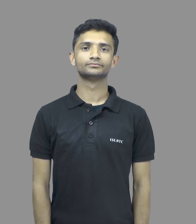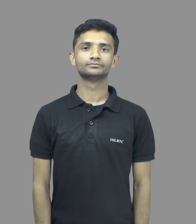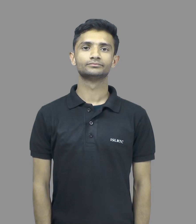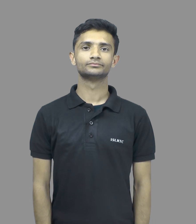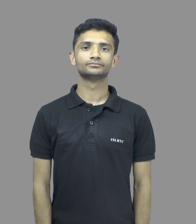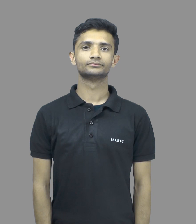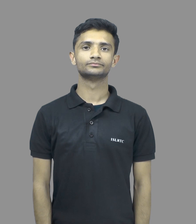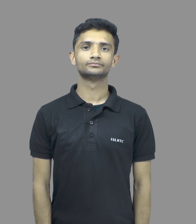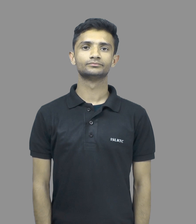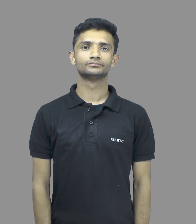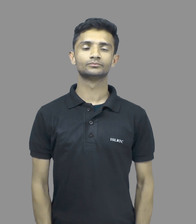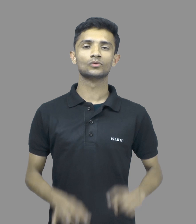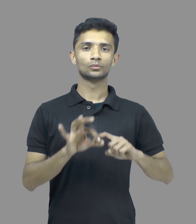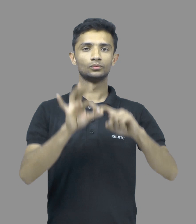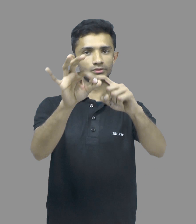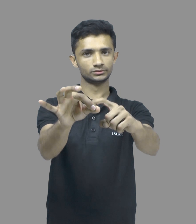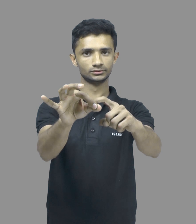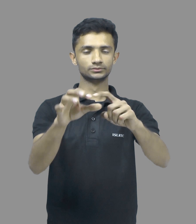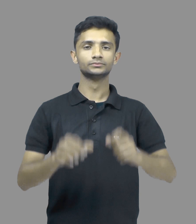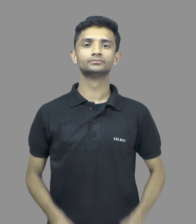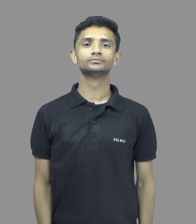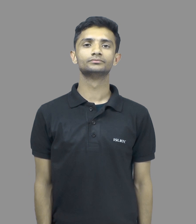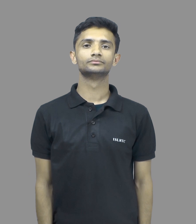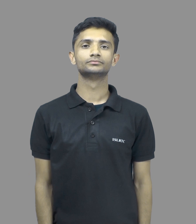Query